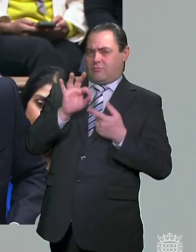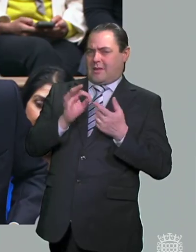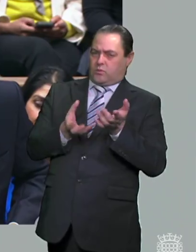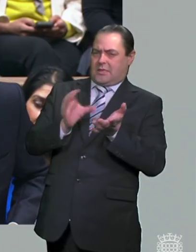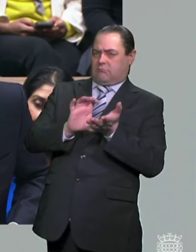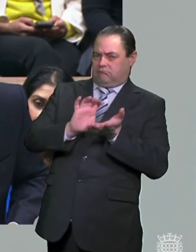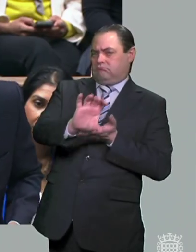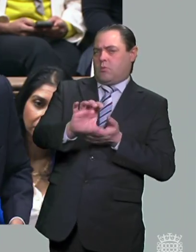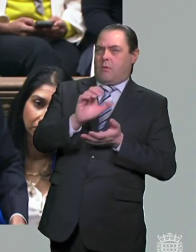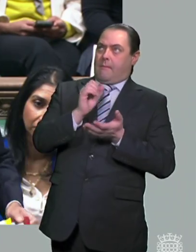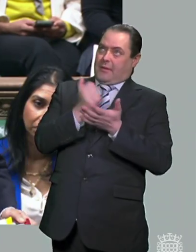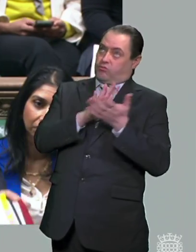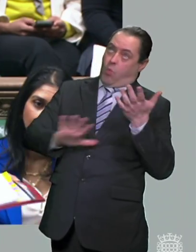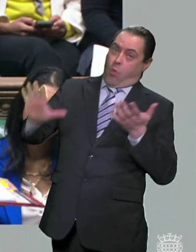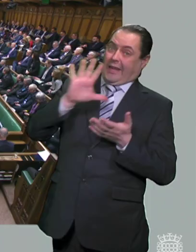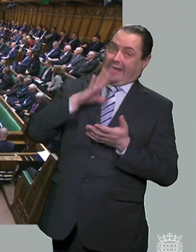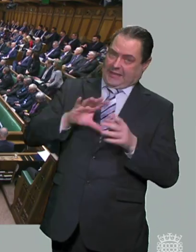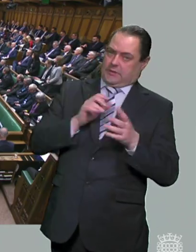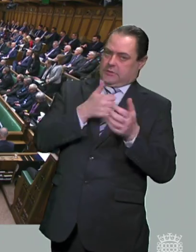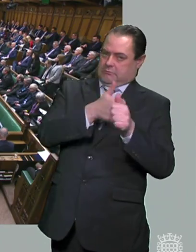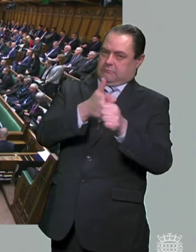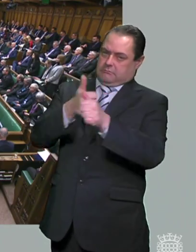We are making sure that that gets to everyone who needs it.